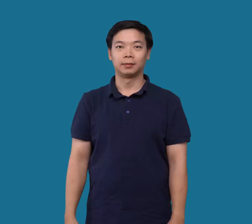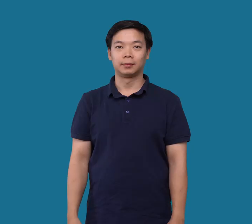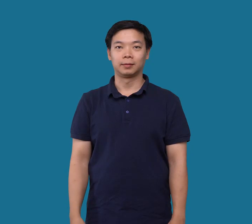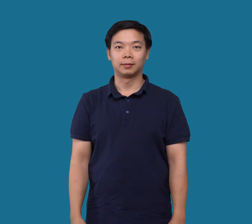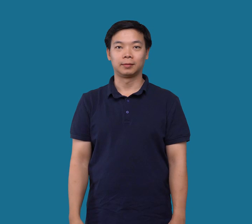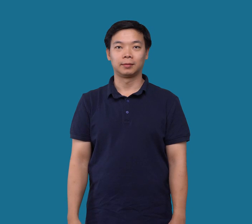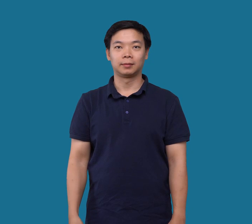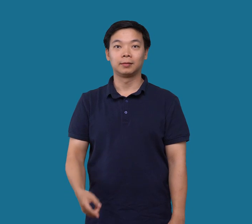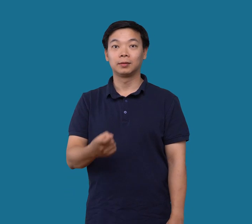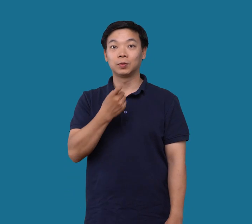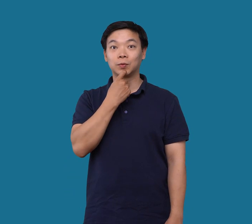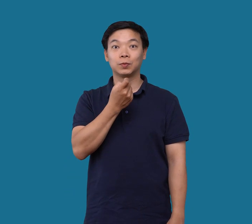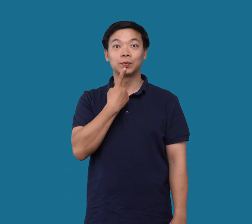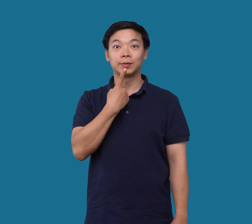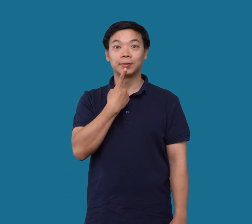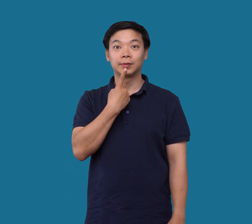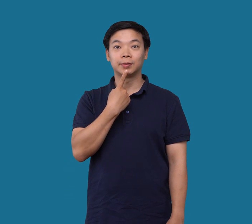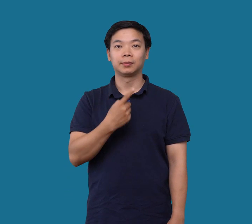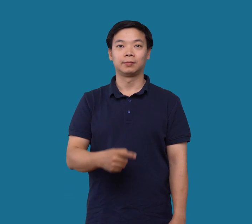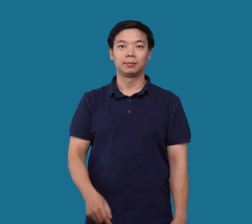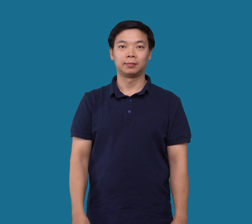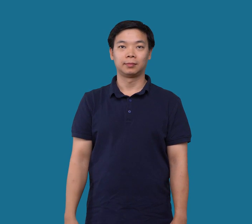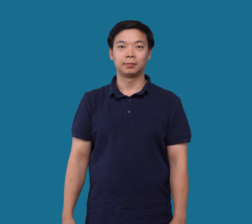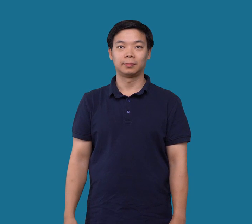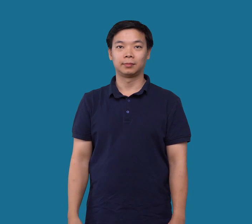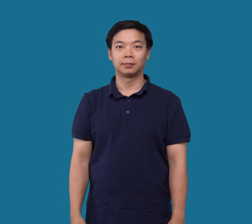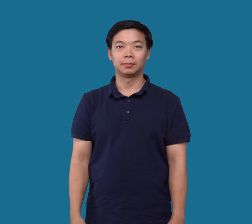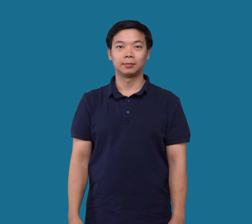hoạt hình